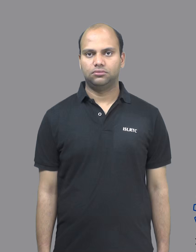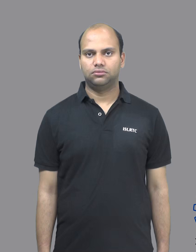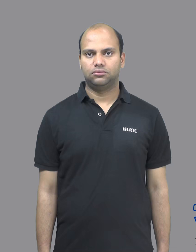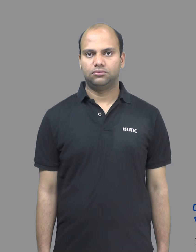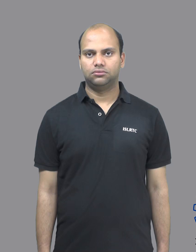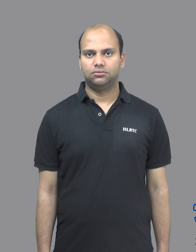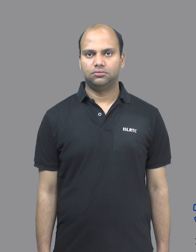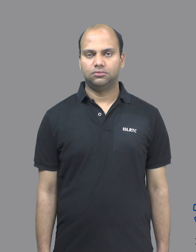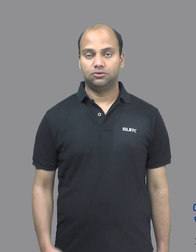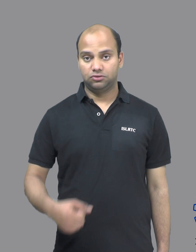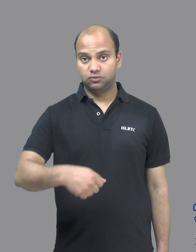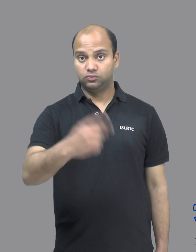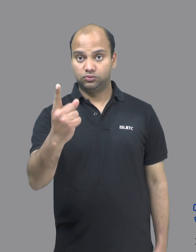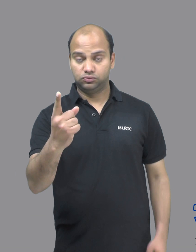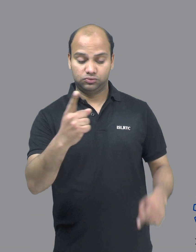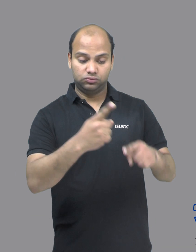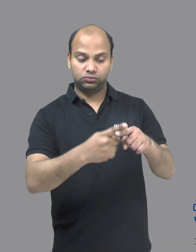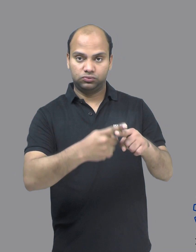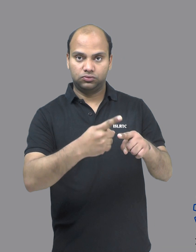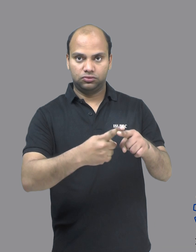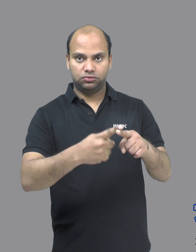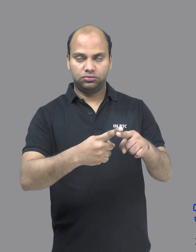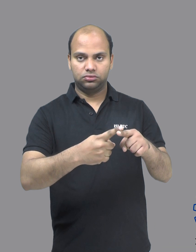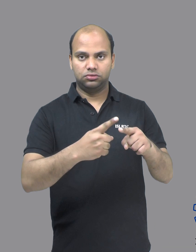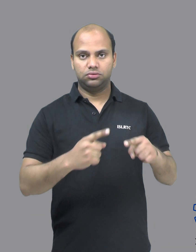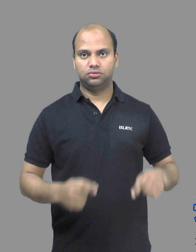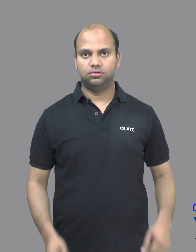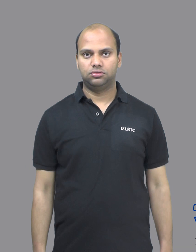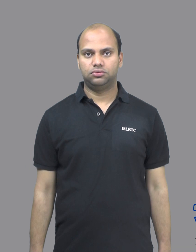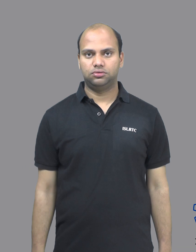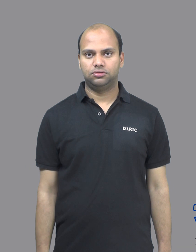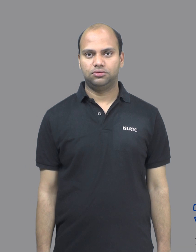Knife